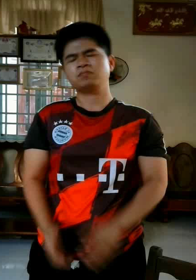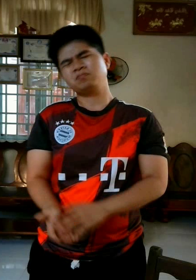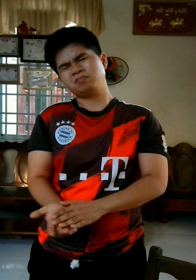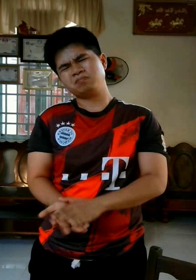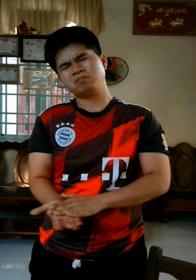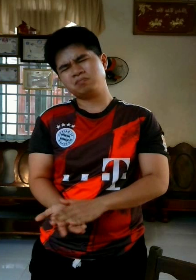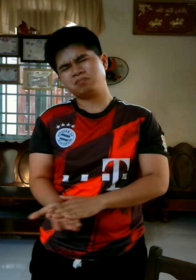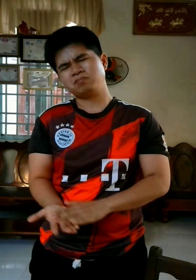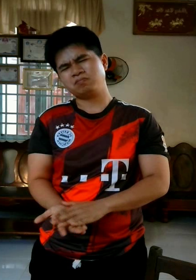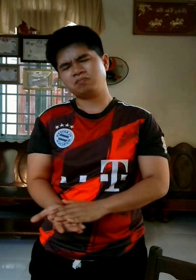xin loi